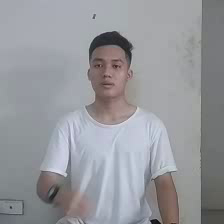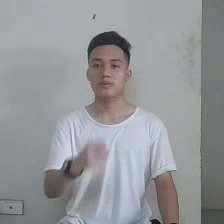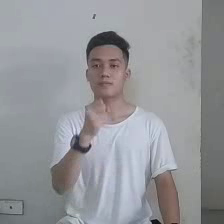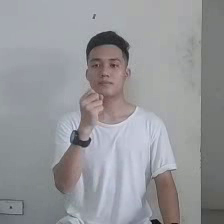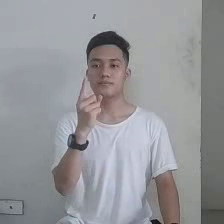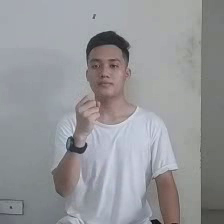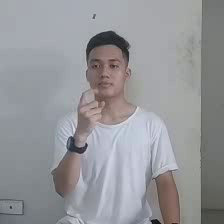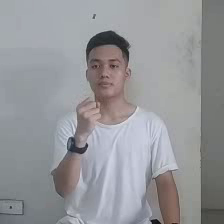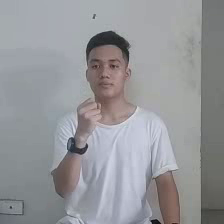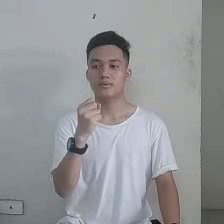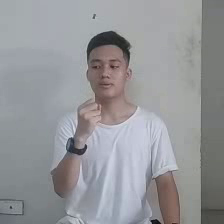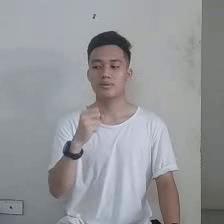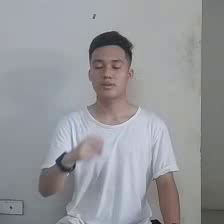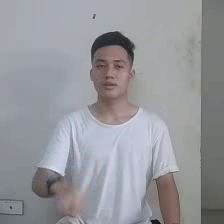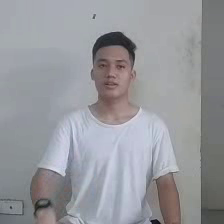Đâu